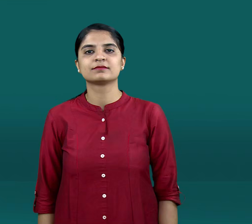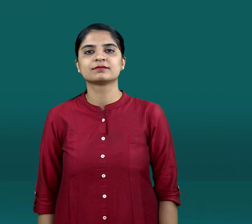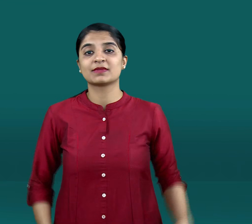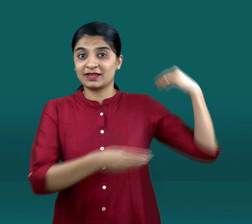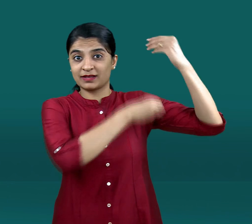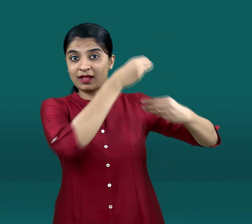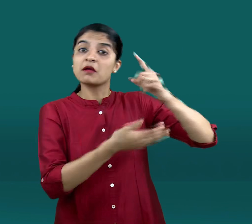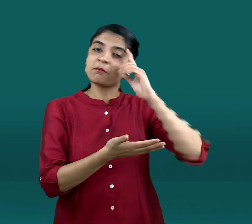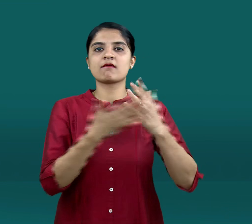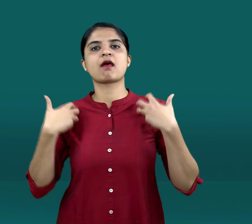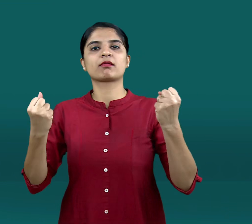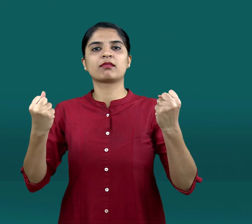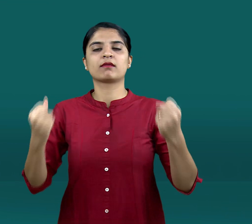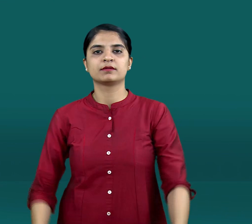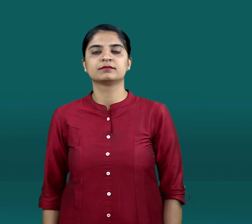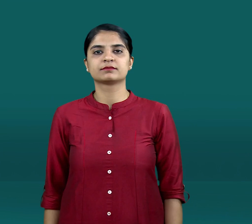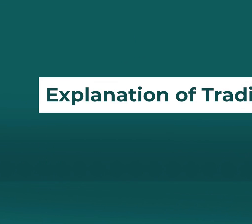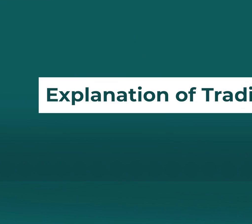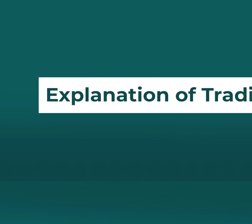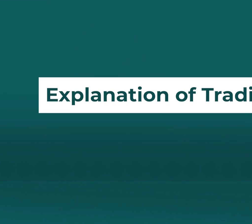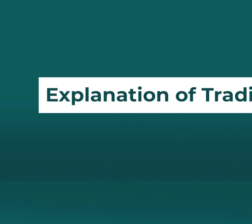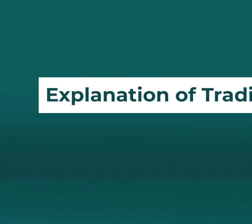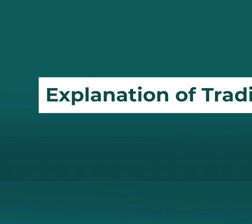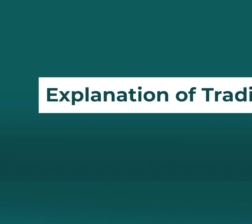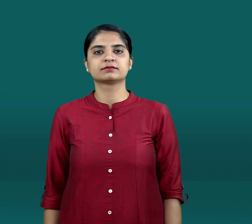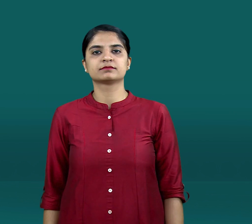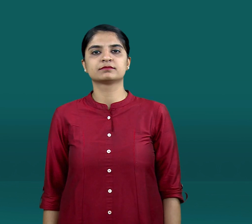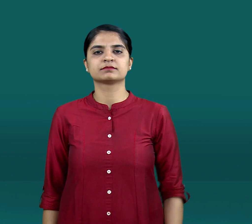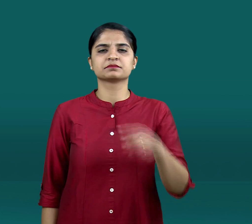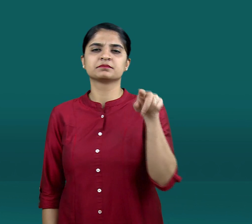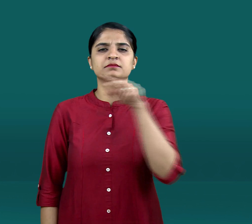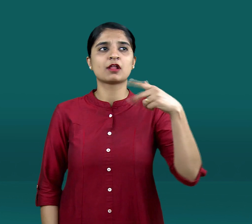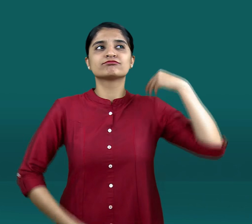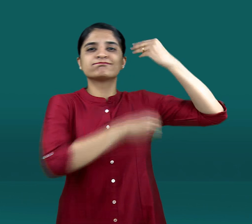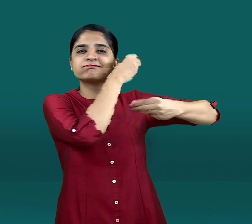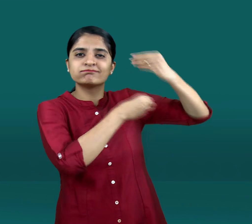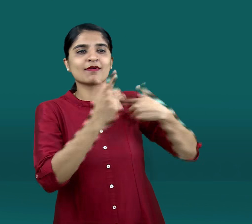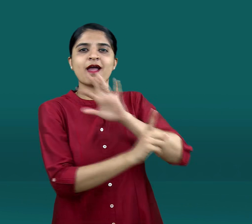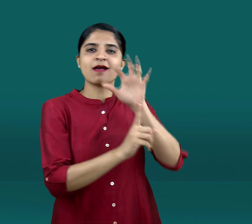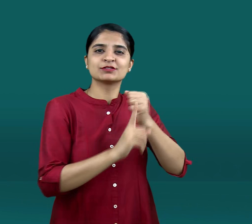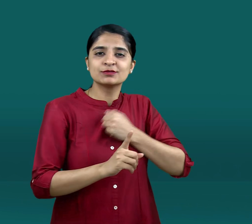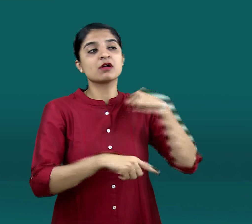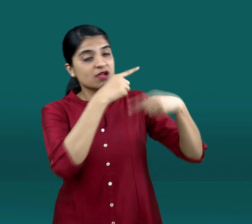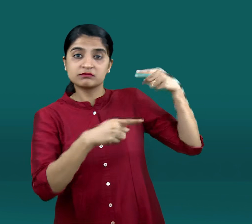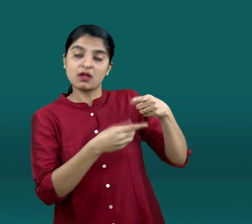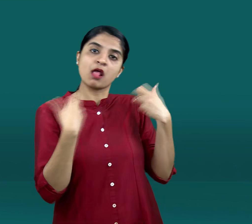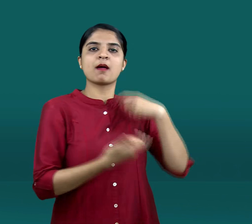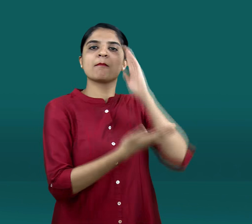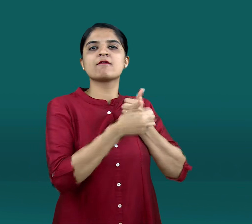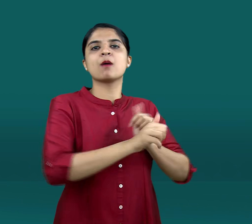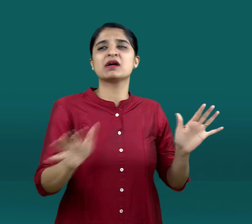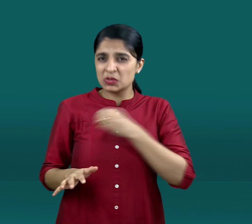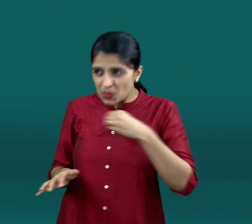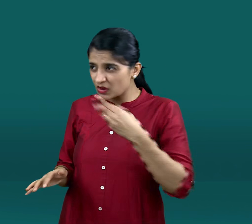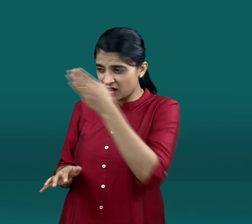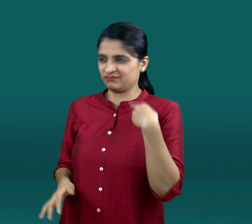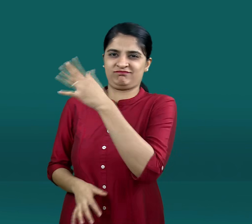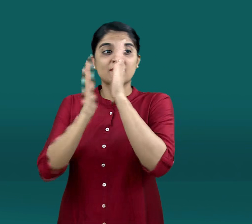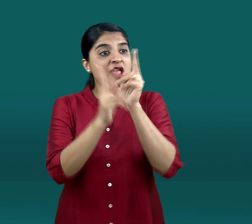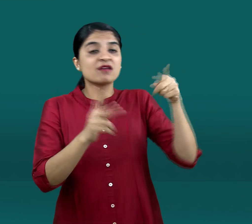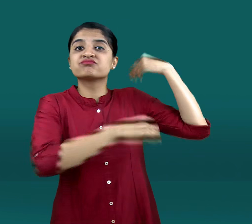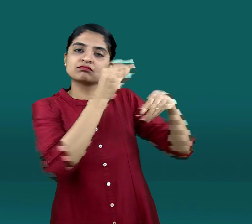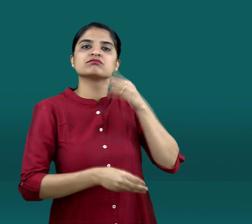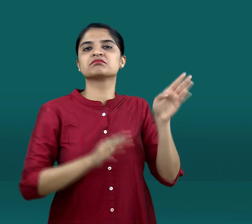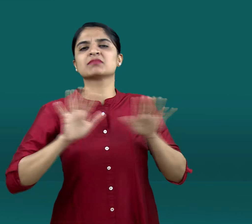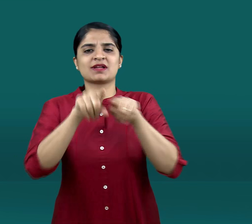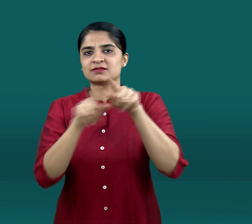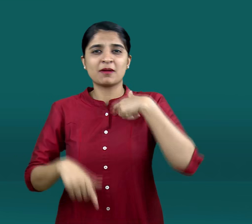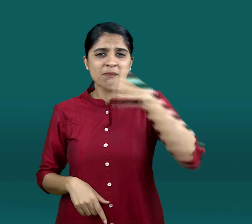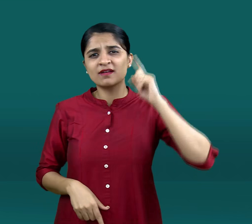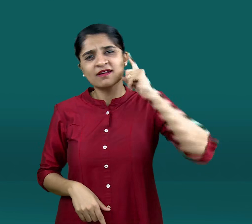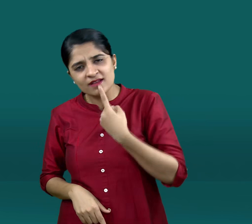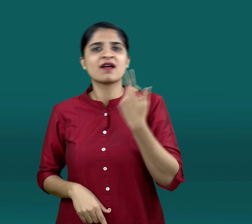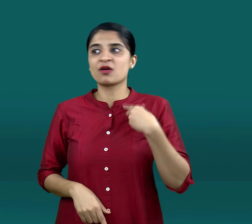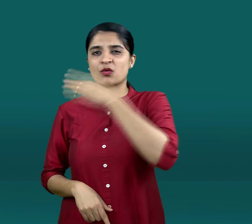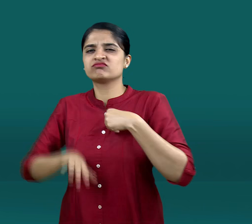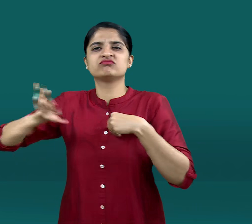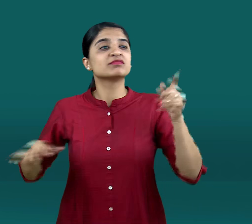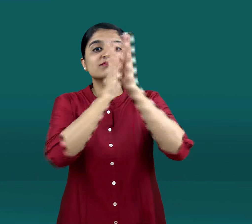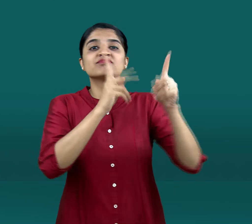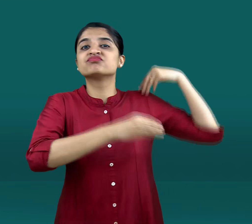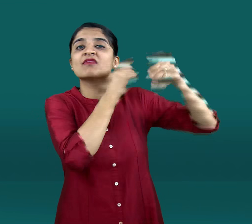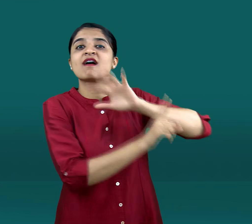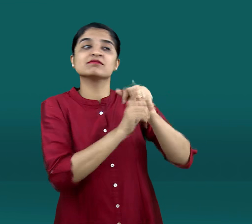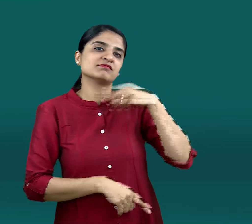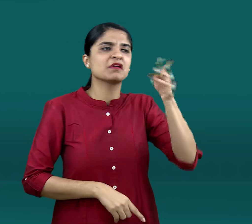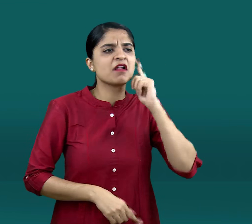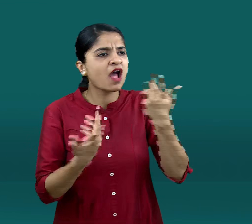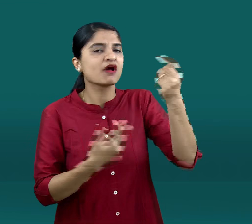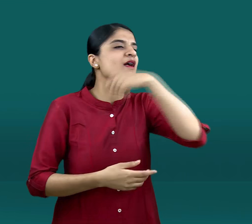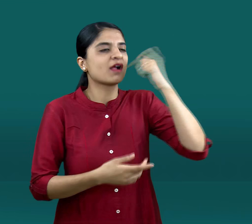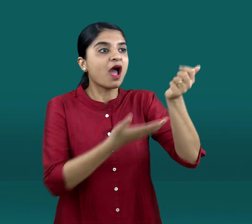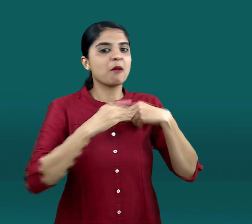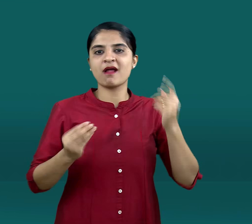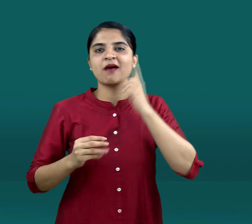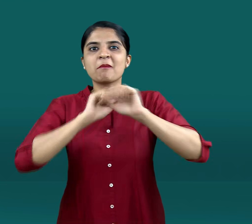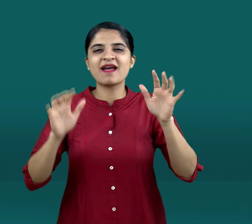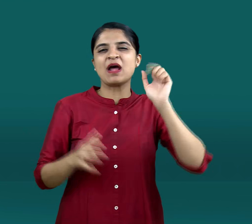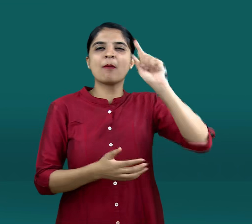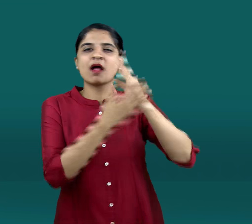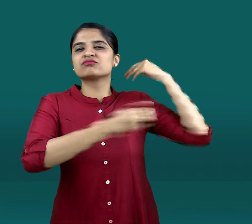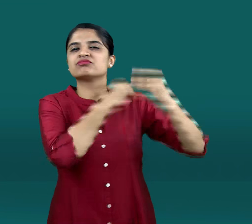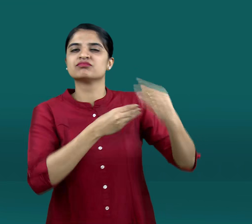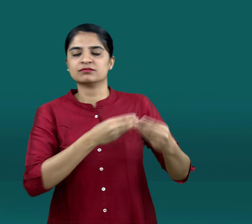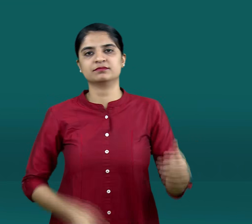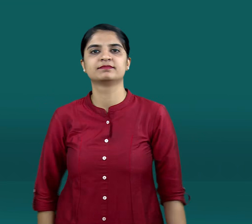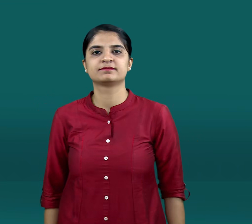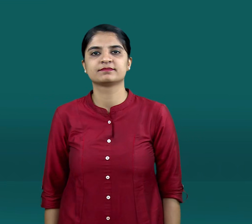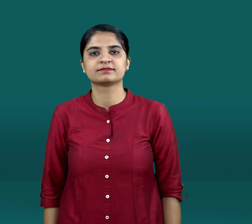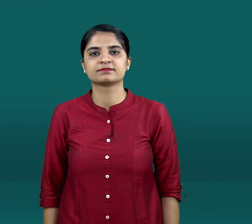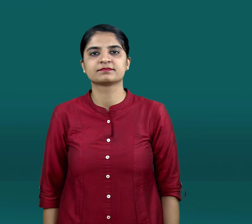Traditional Healing